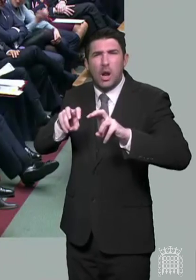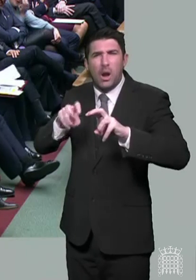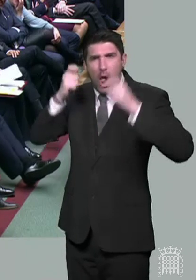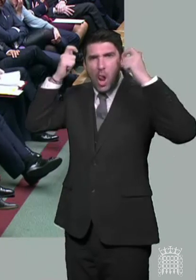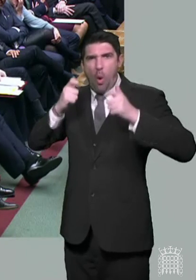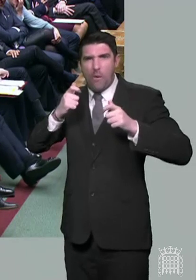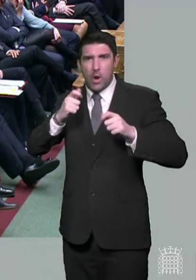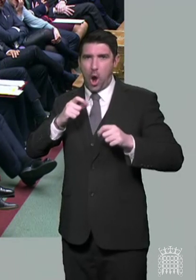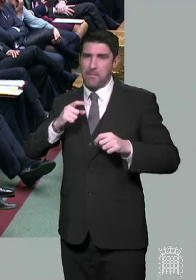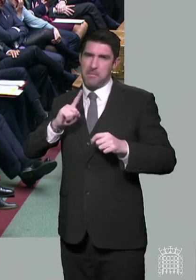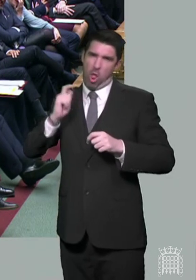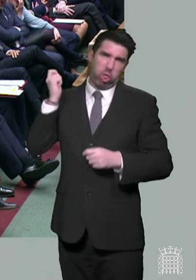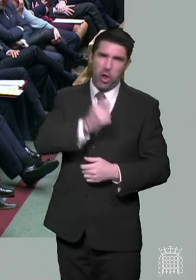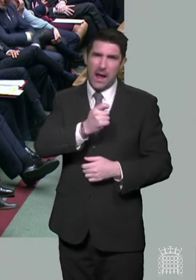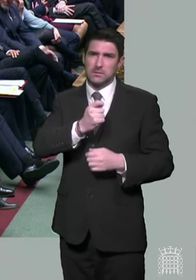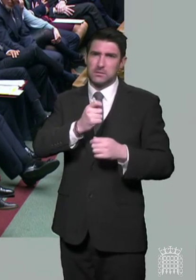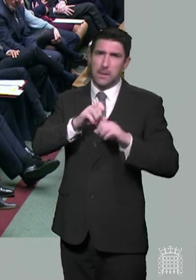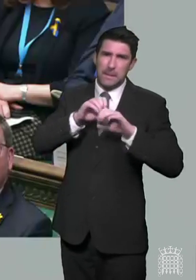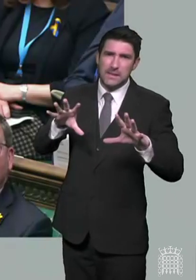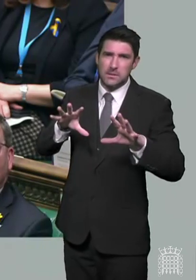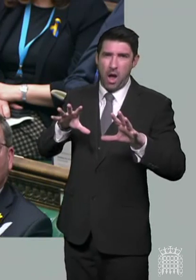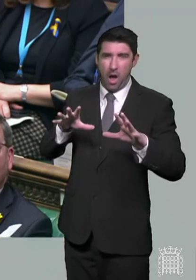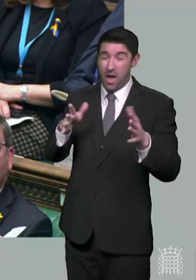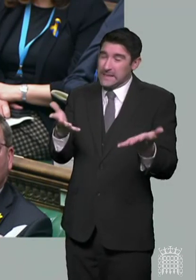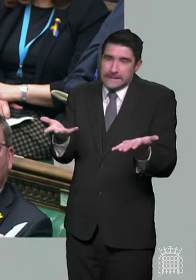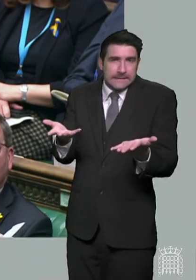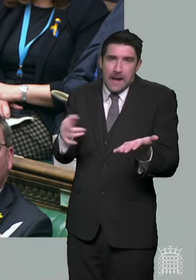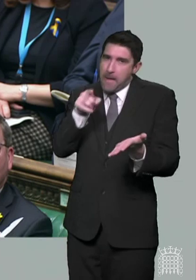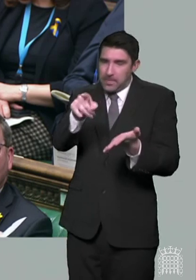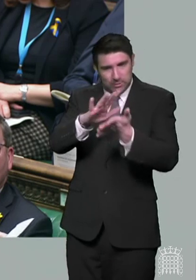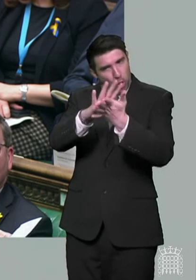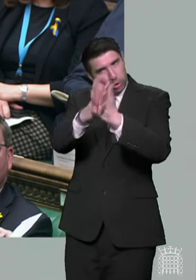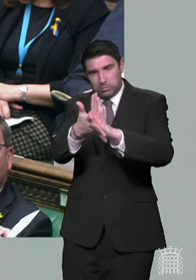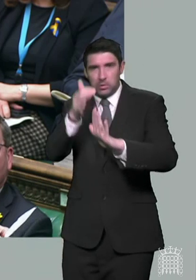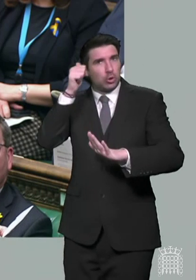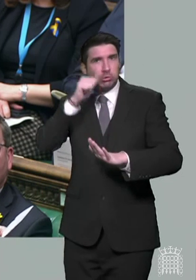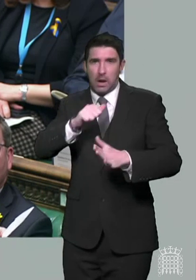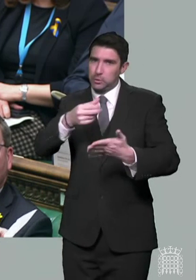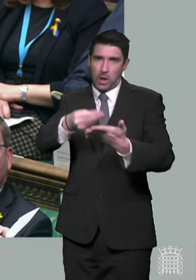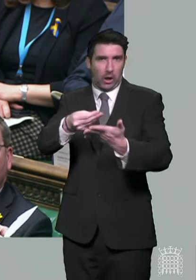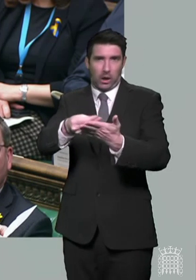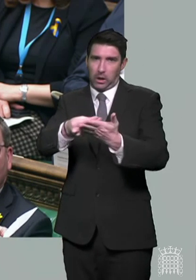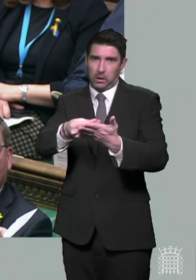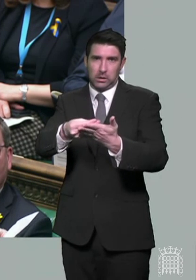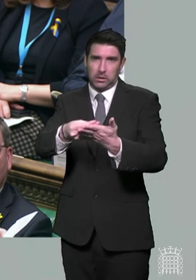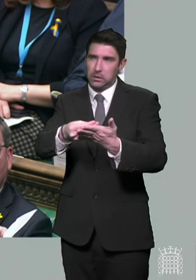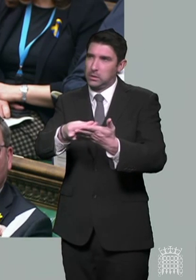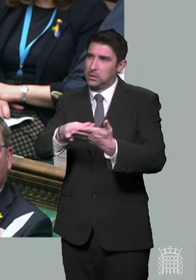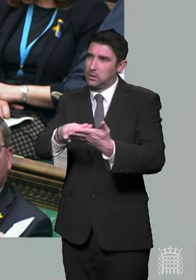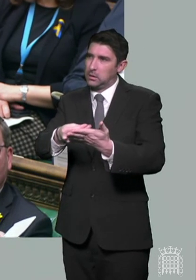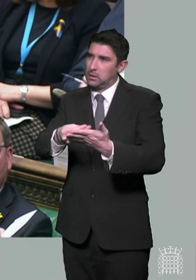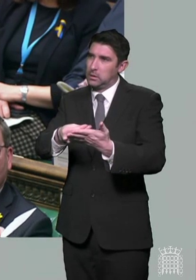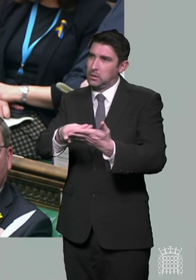Does the Prime Minister understand that this is how state corruption happens, and that this is systemic, planned subversion?